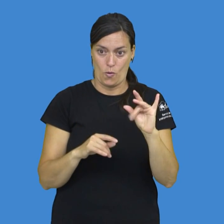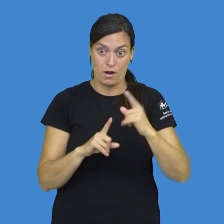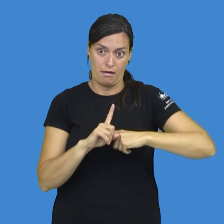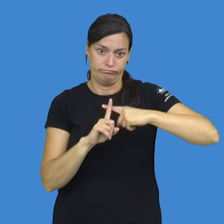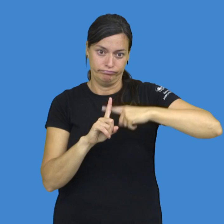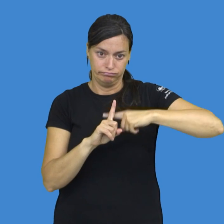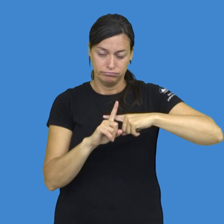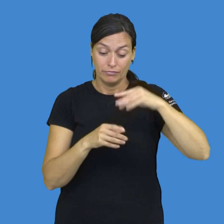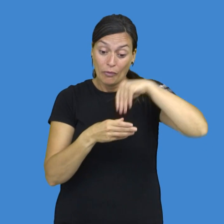nivel